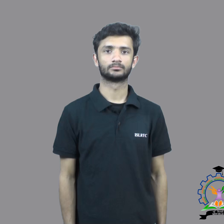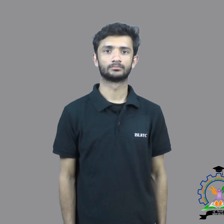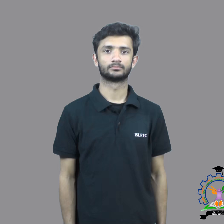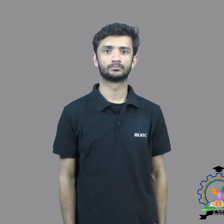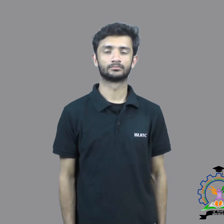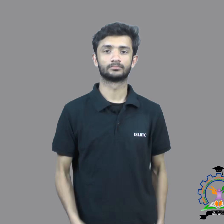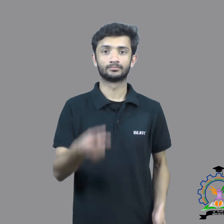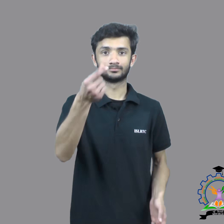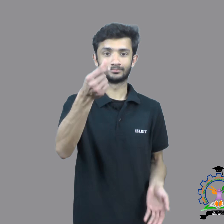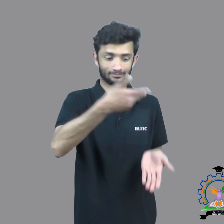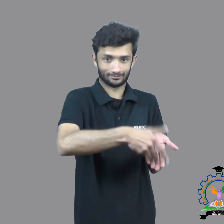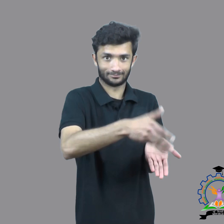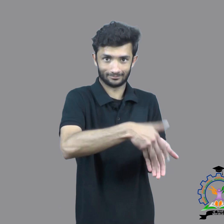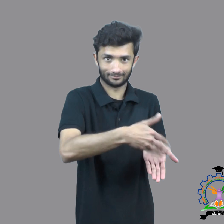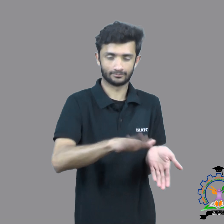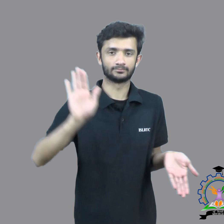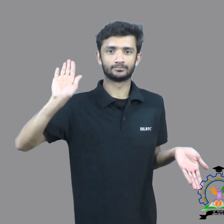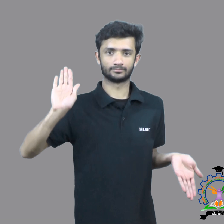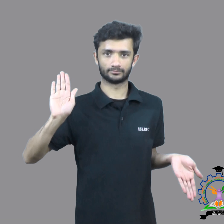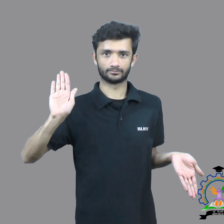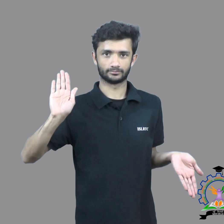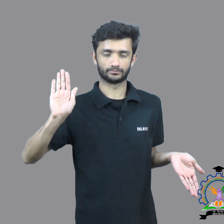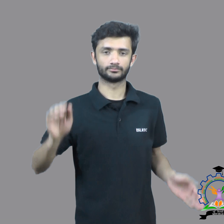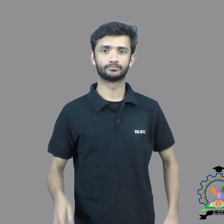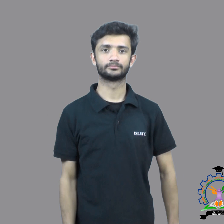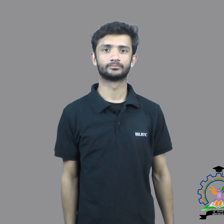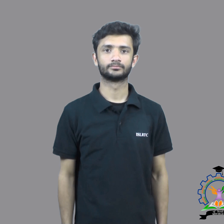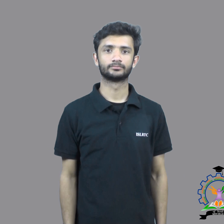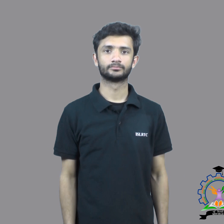Lakshmi